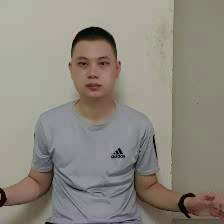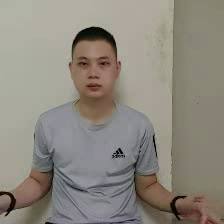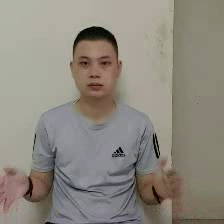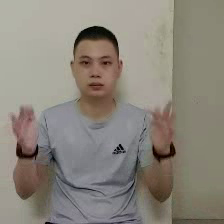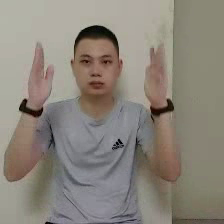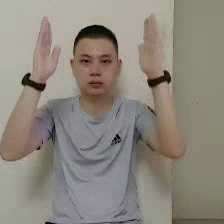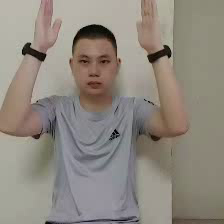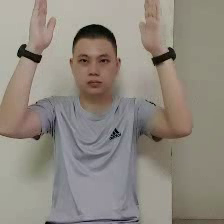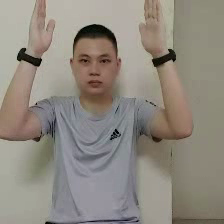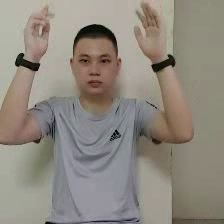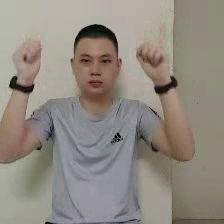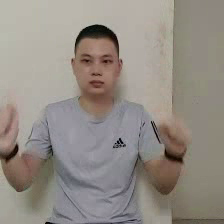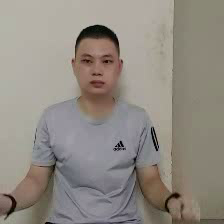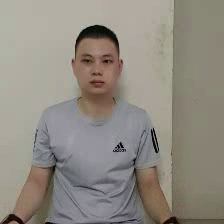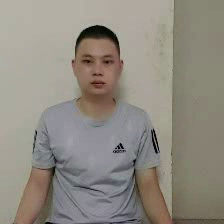Chạy